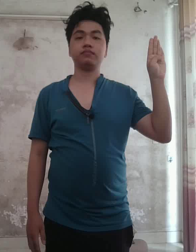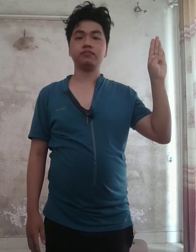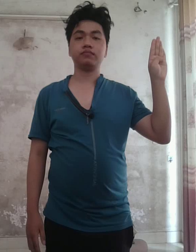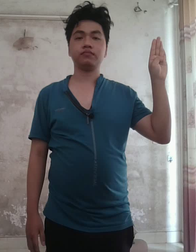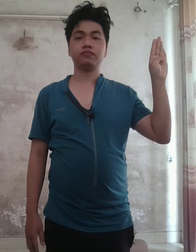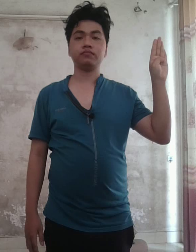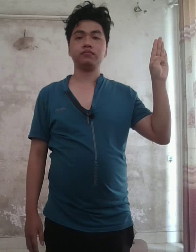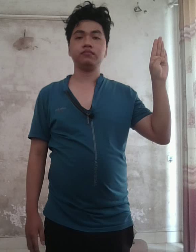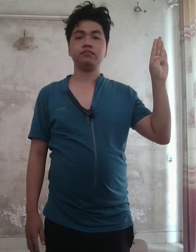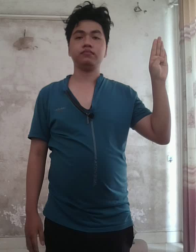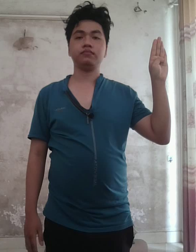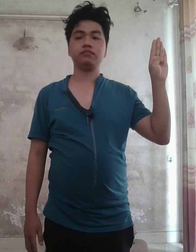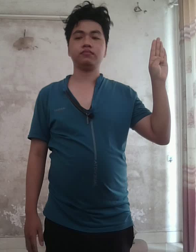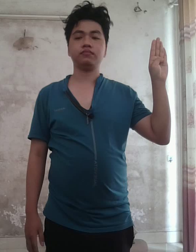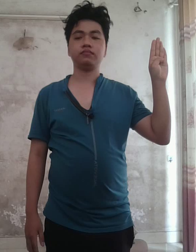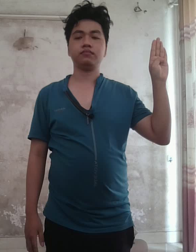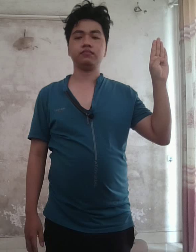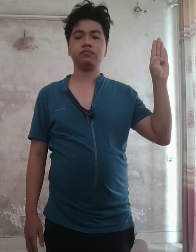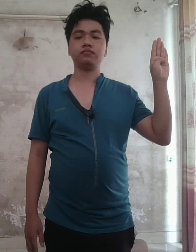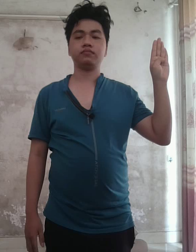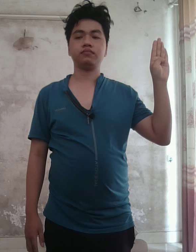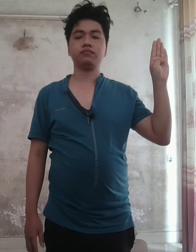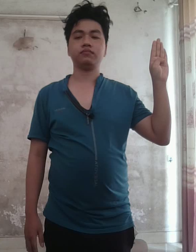b